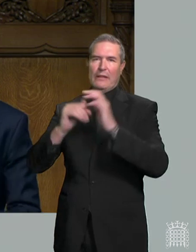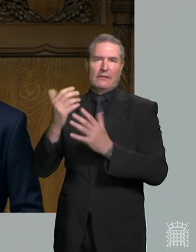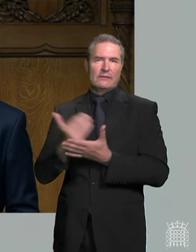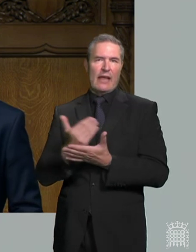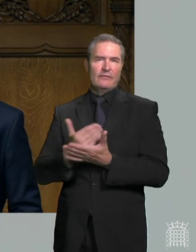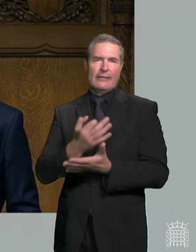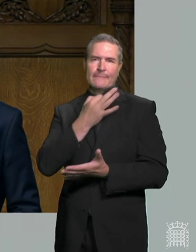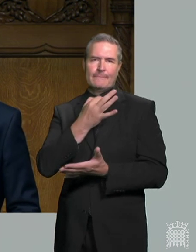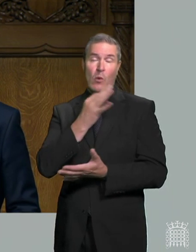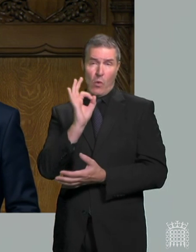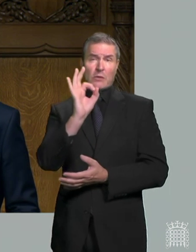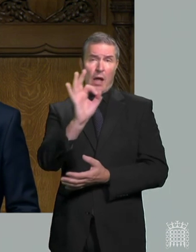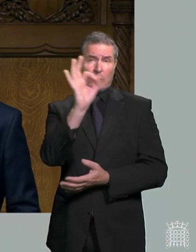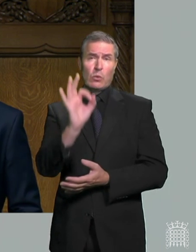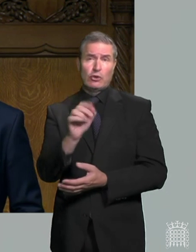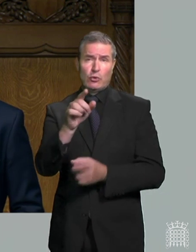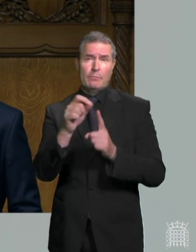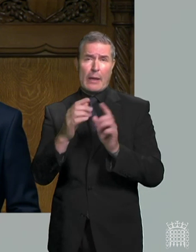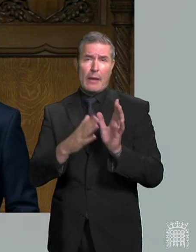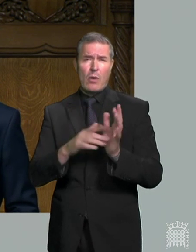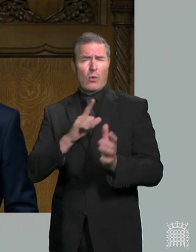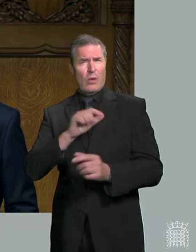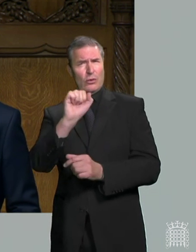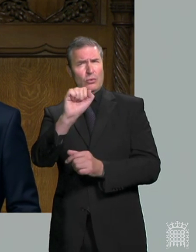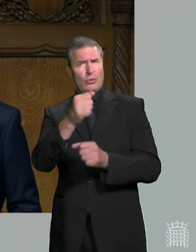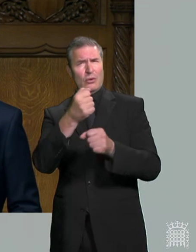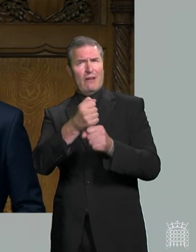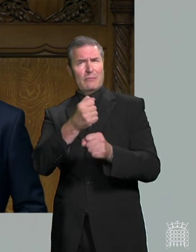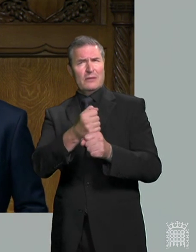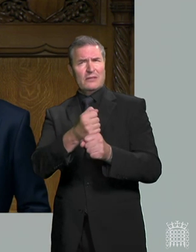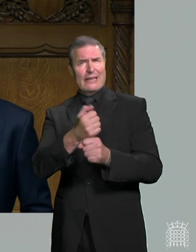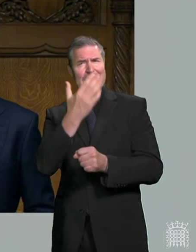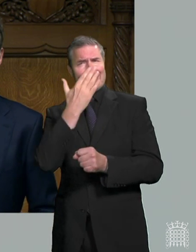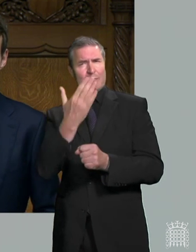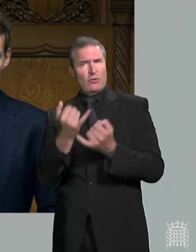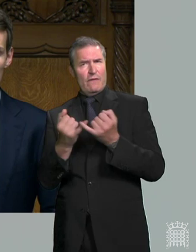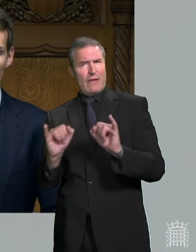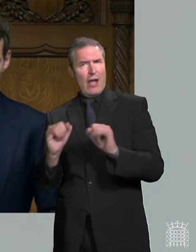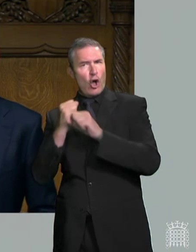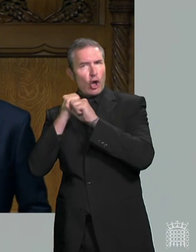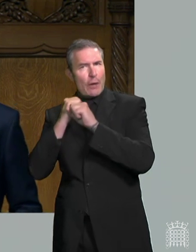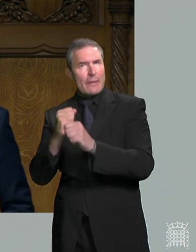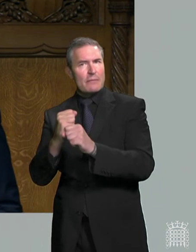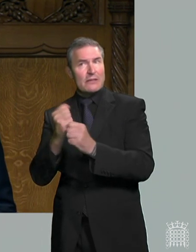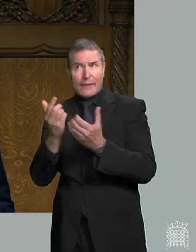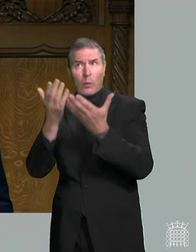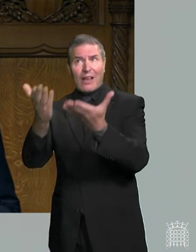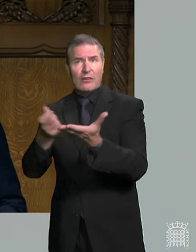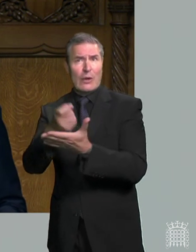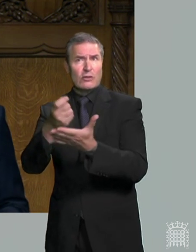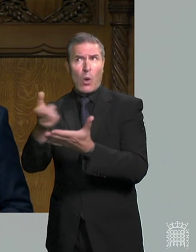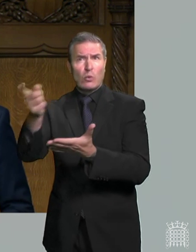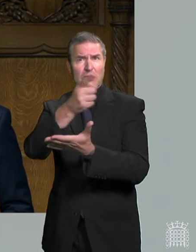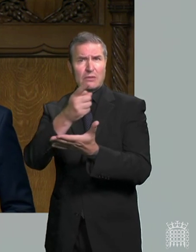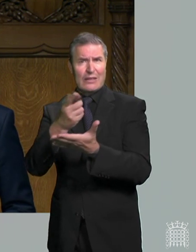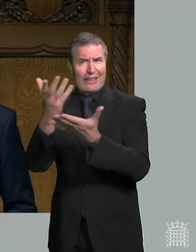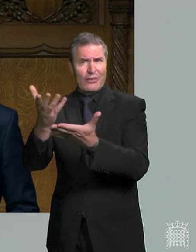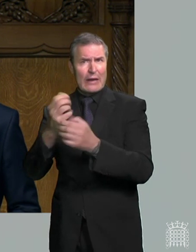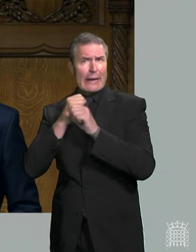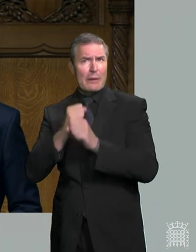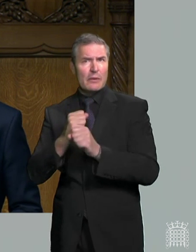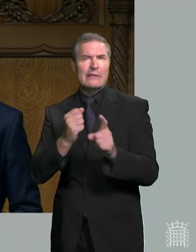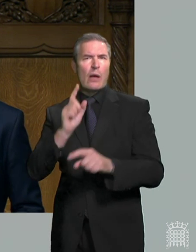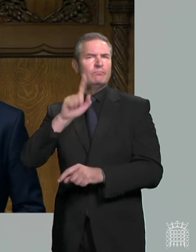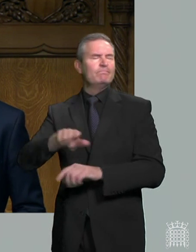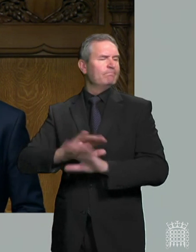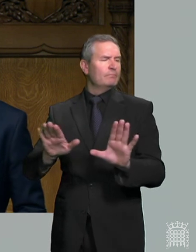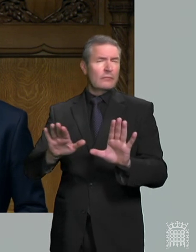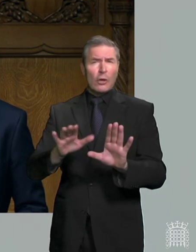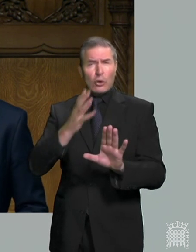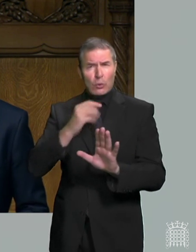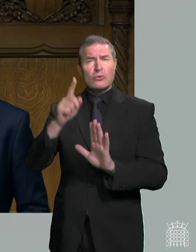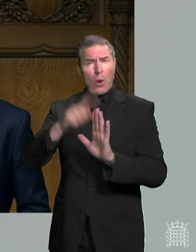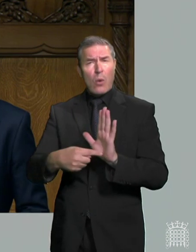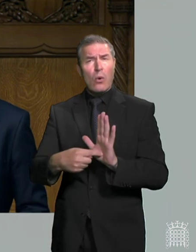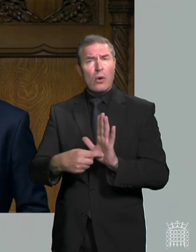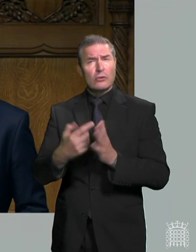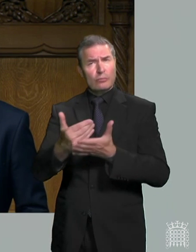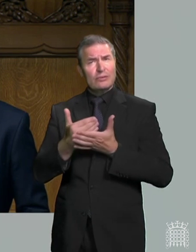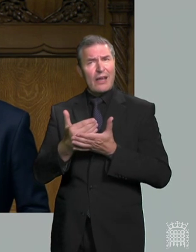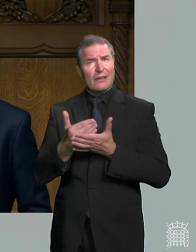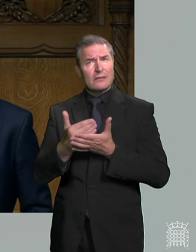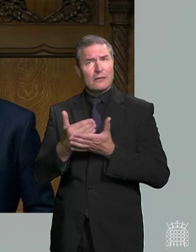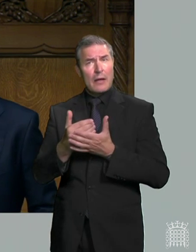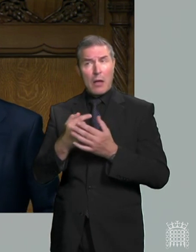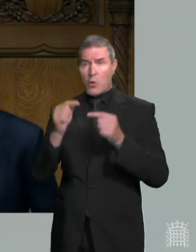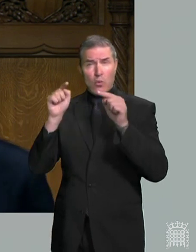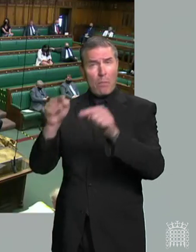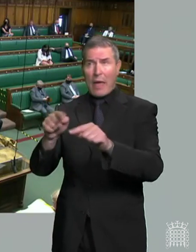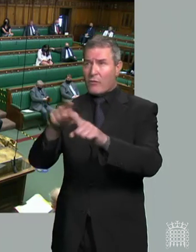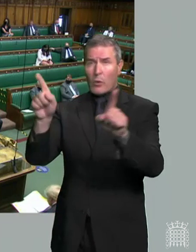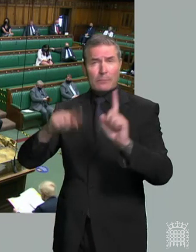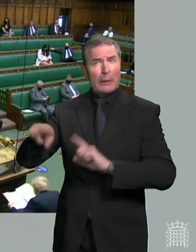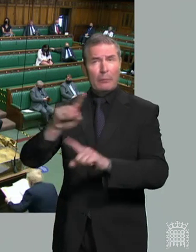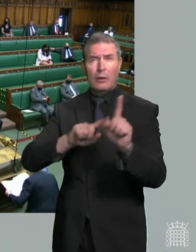My question to the Prime Minister is a simple one: why are his Government seemingly intent on failing to honour the commitments given to those leaseholders, and to Members of this House, by refusing to legislate to fully protect all the blameless victims of this scandal?